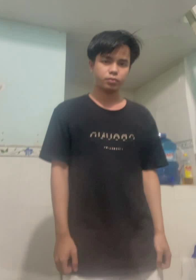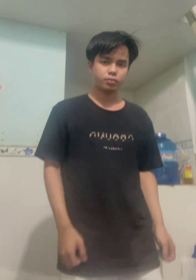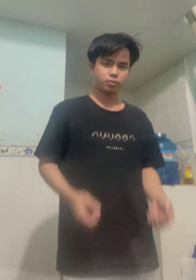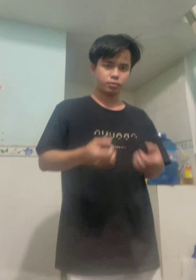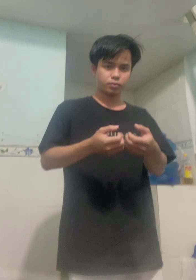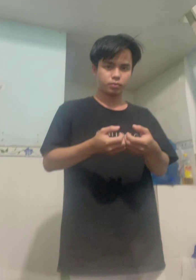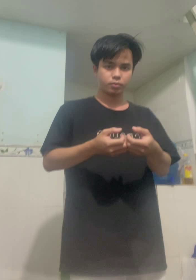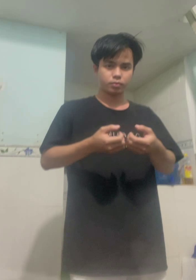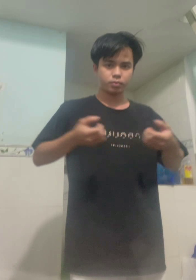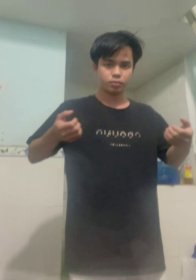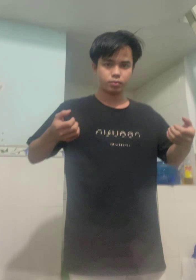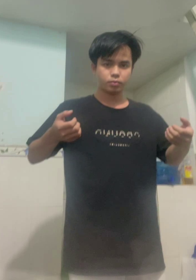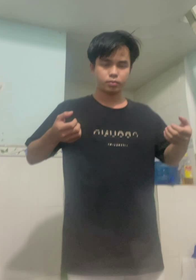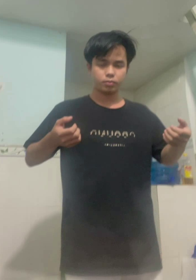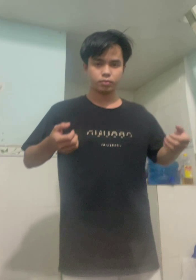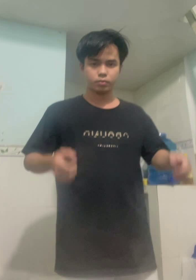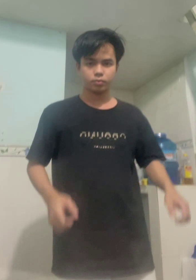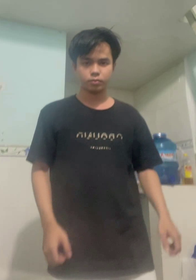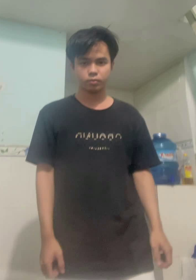chia cat